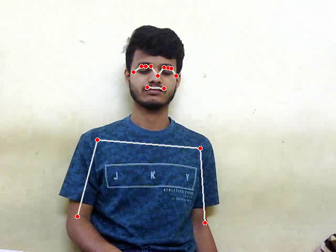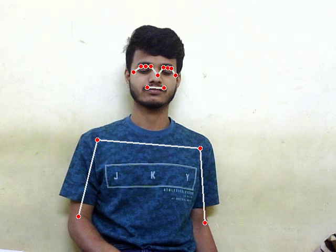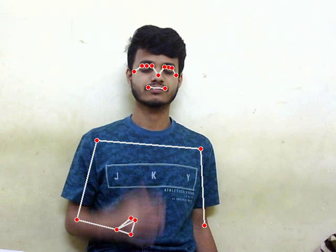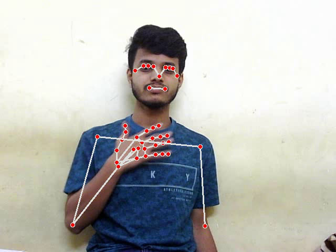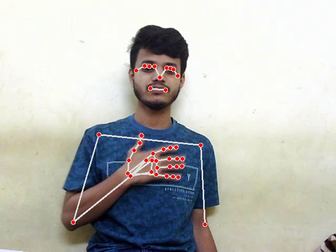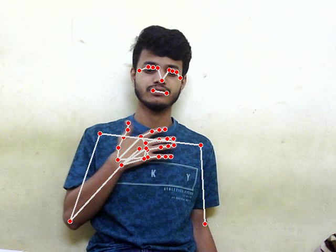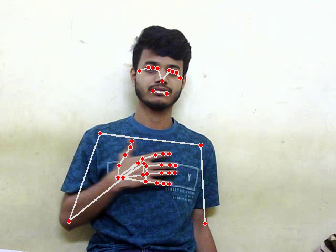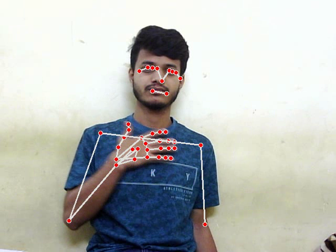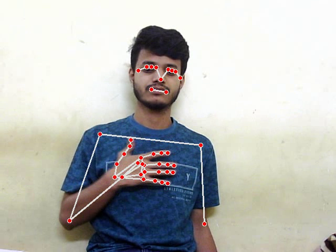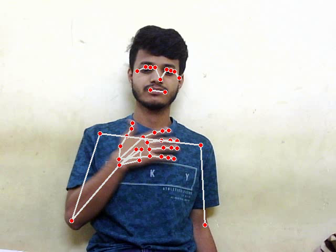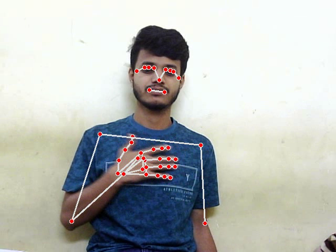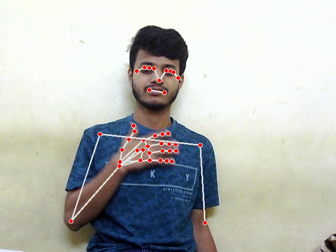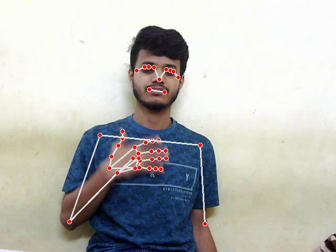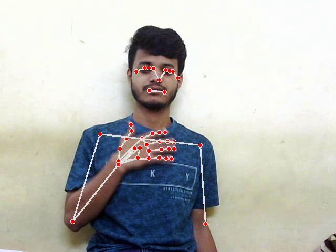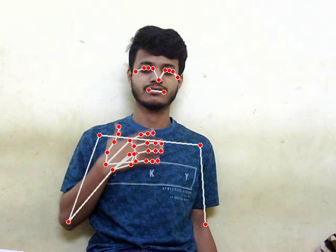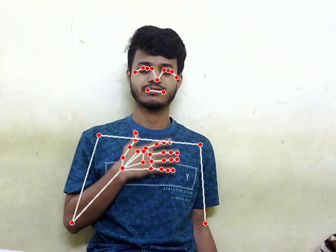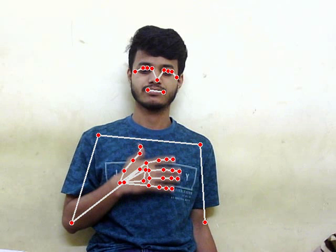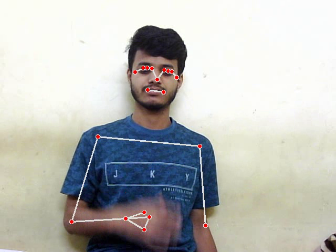please